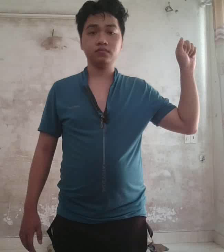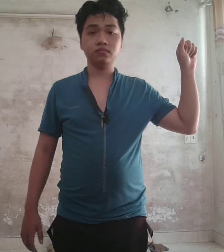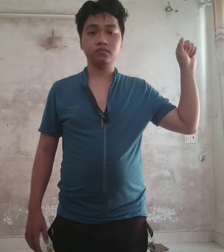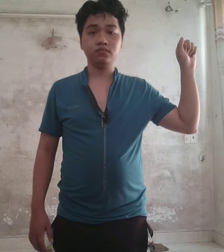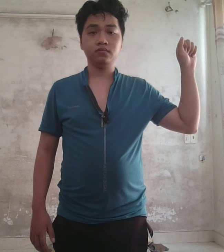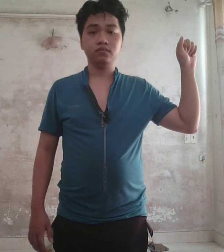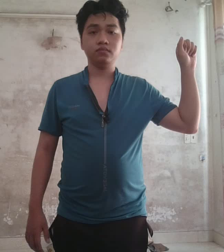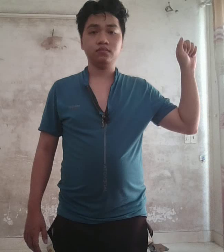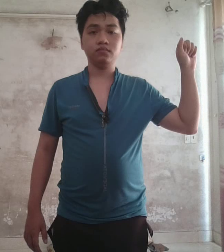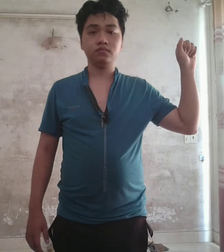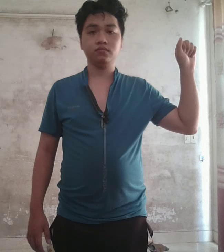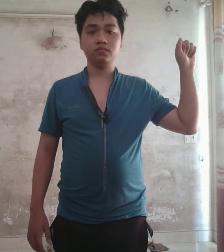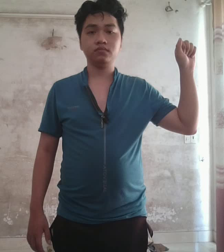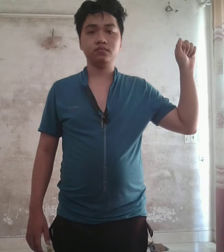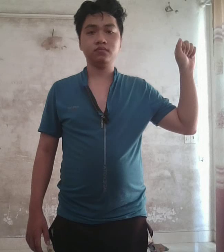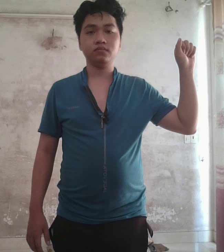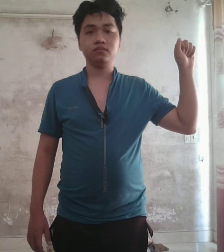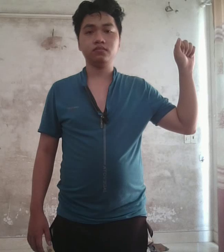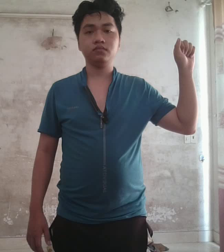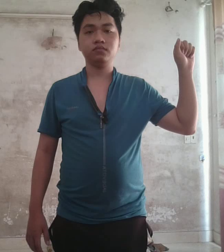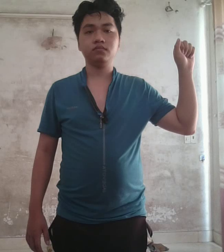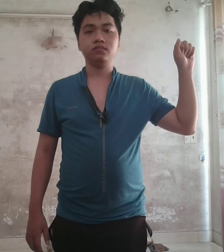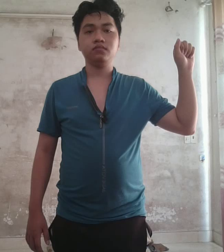a